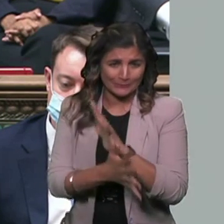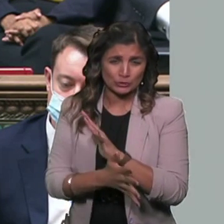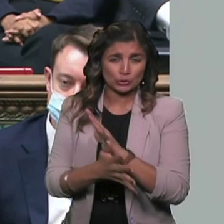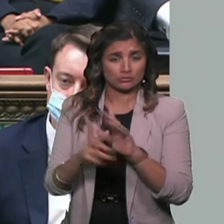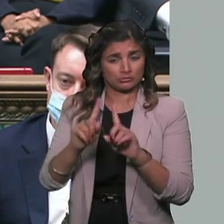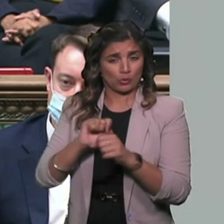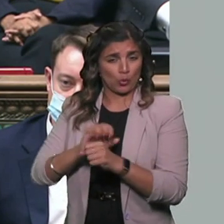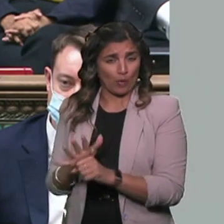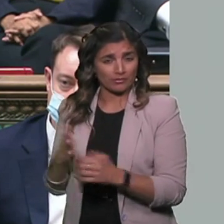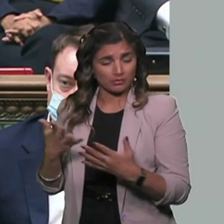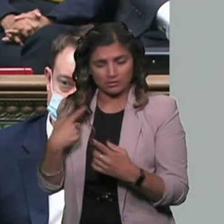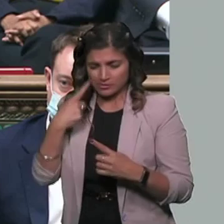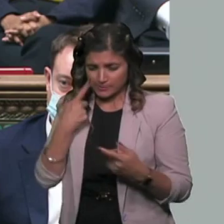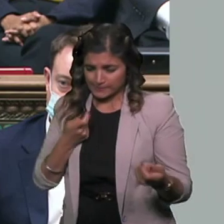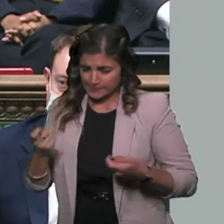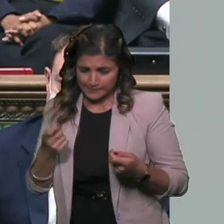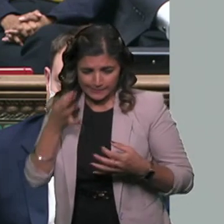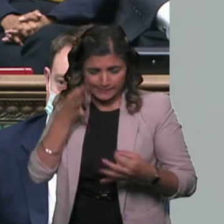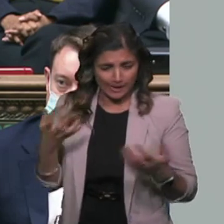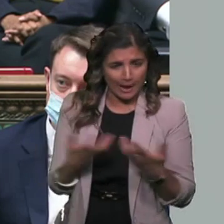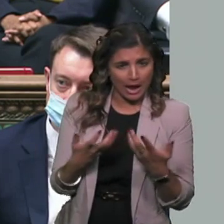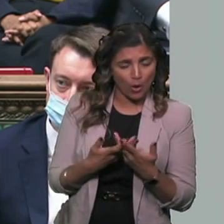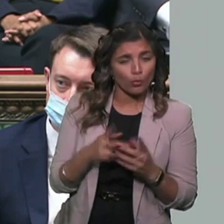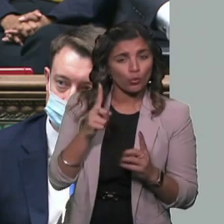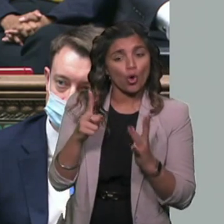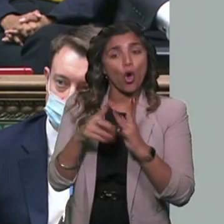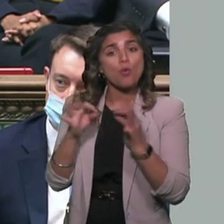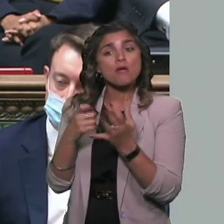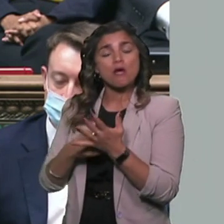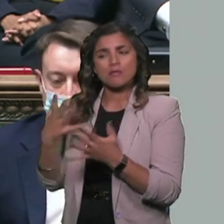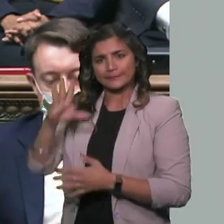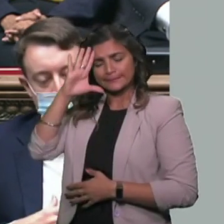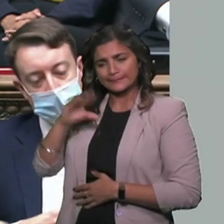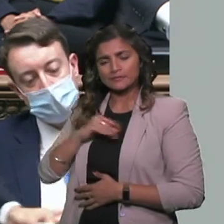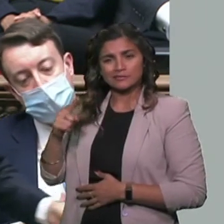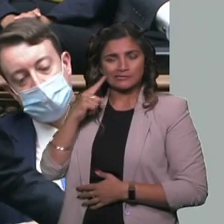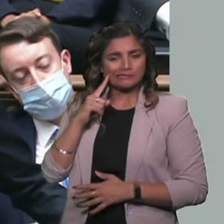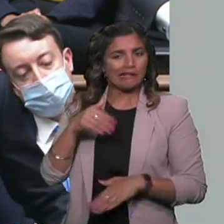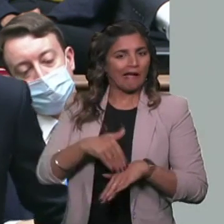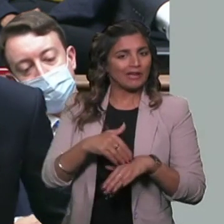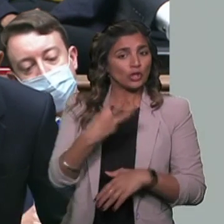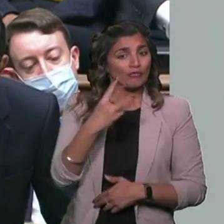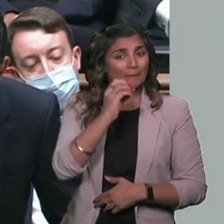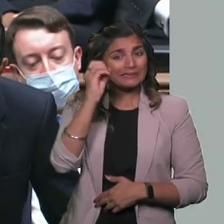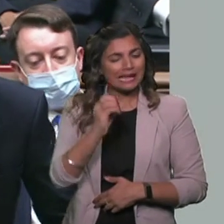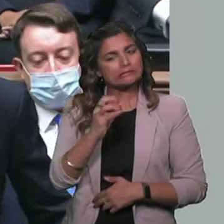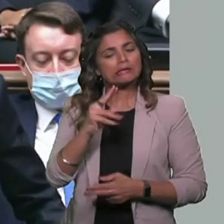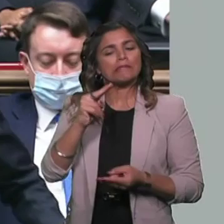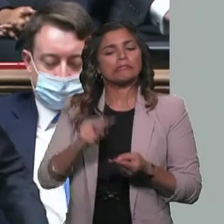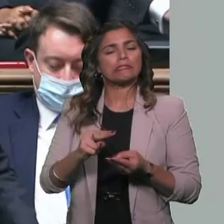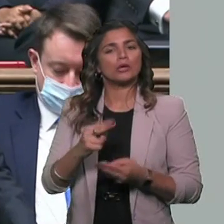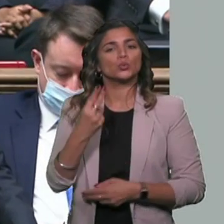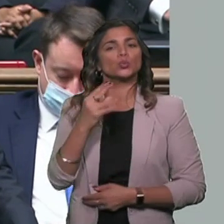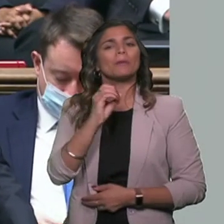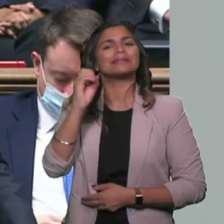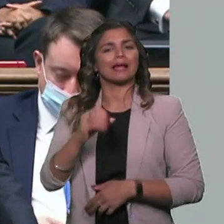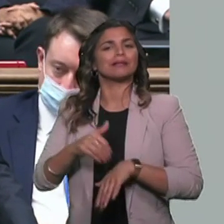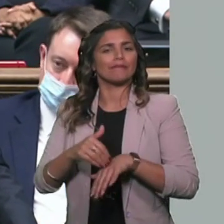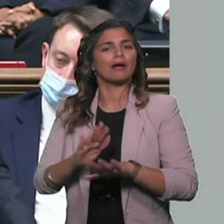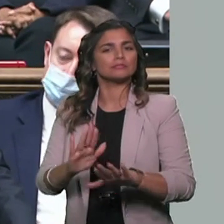The OBR has today revised down its scarring assumption from 3% to 2%.